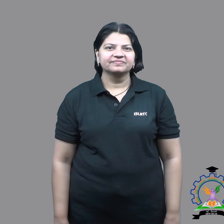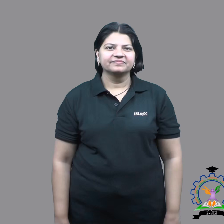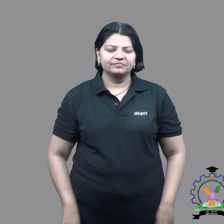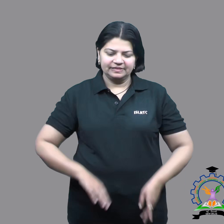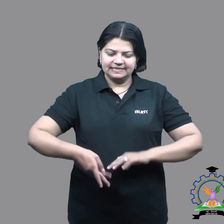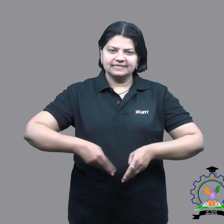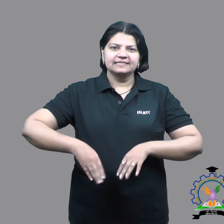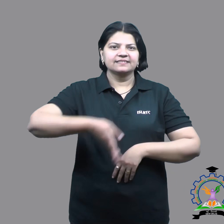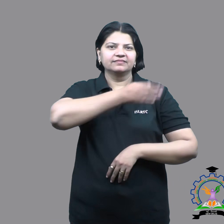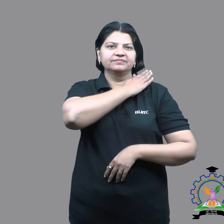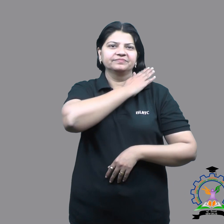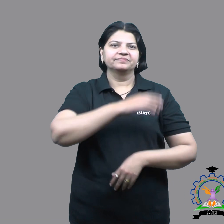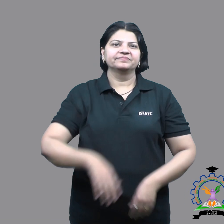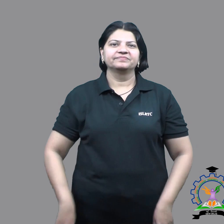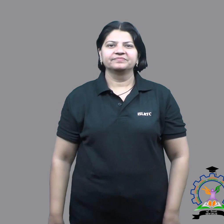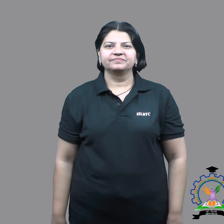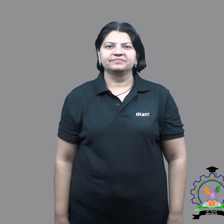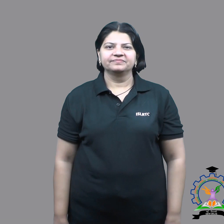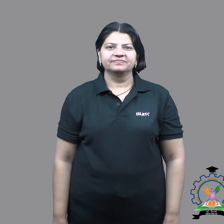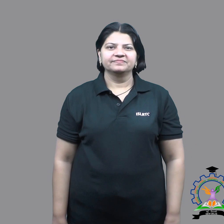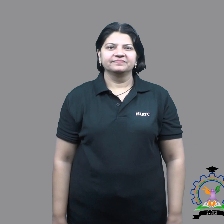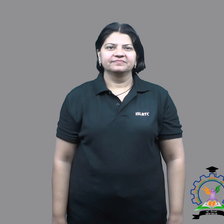Sari